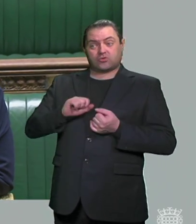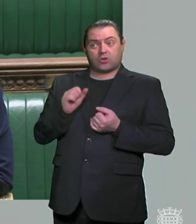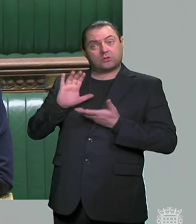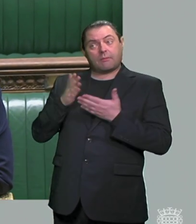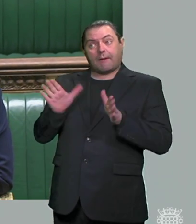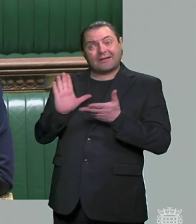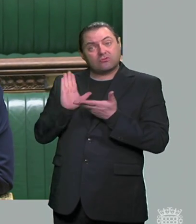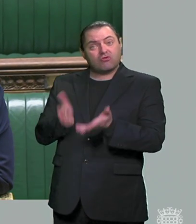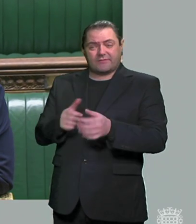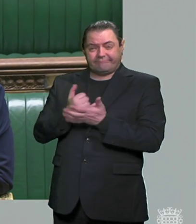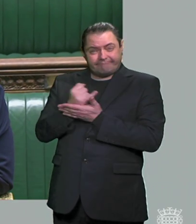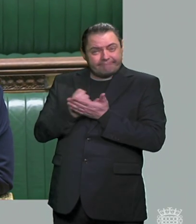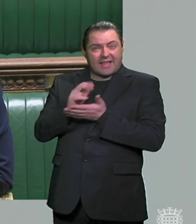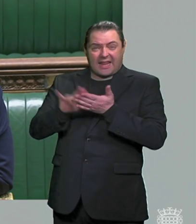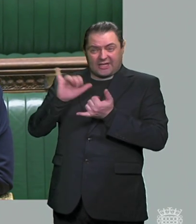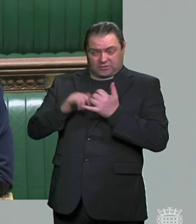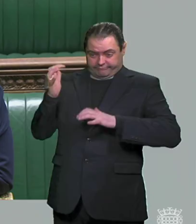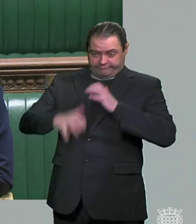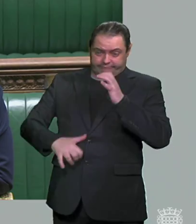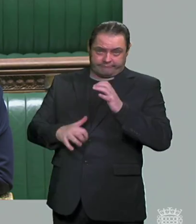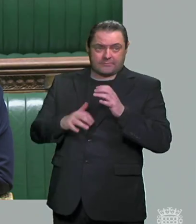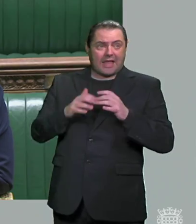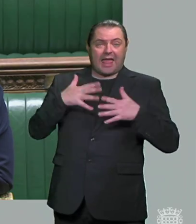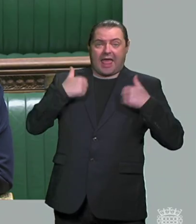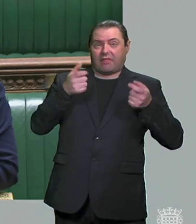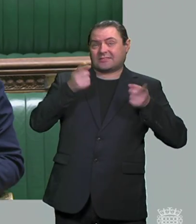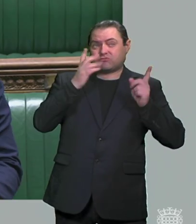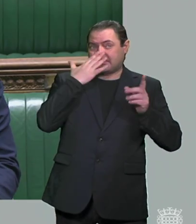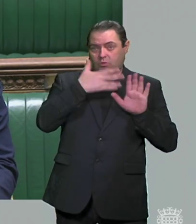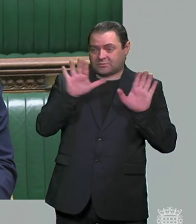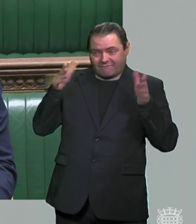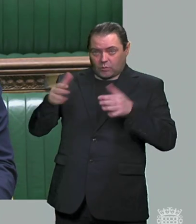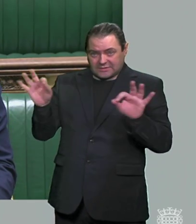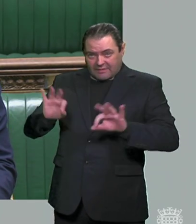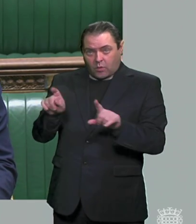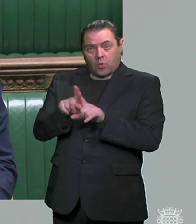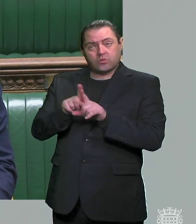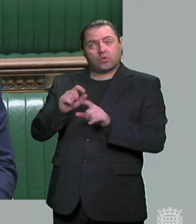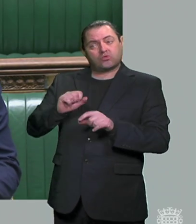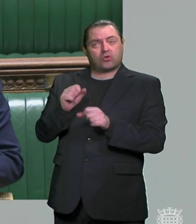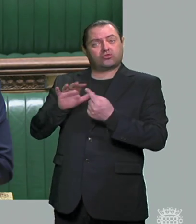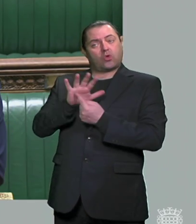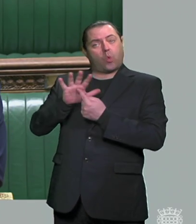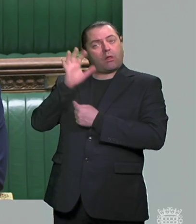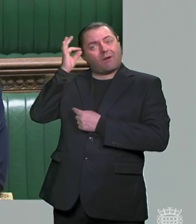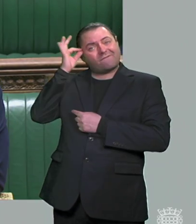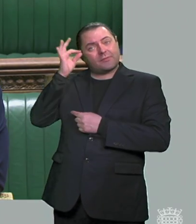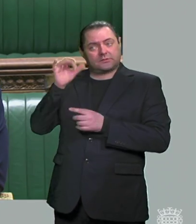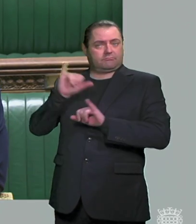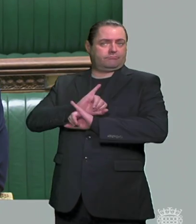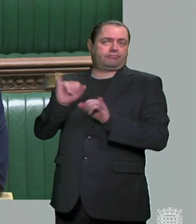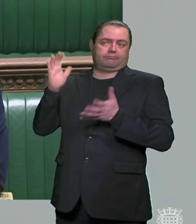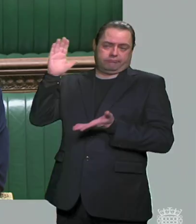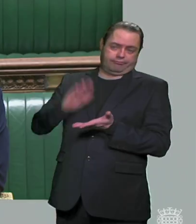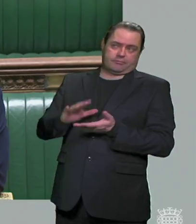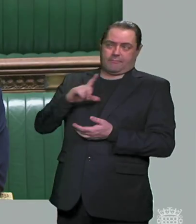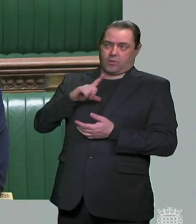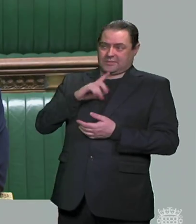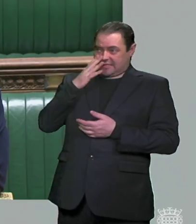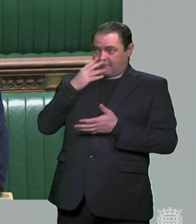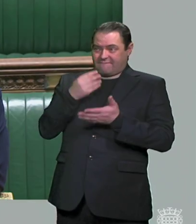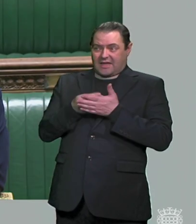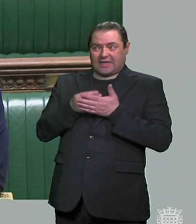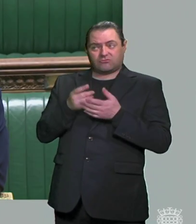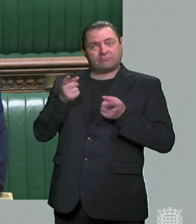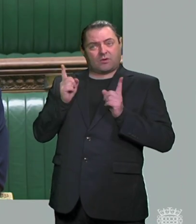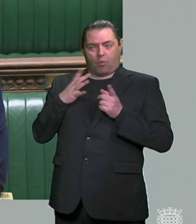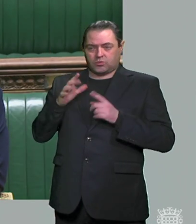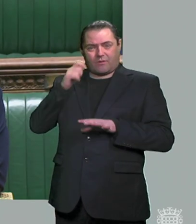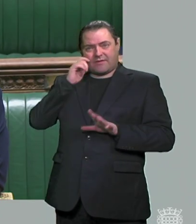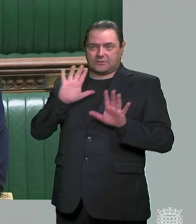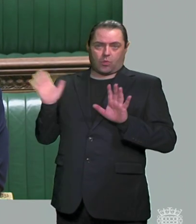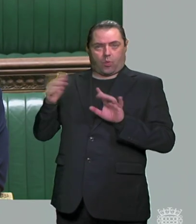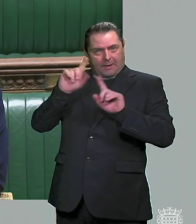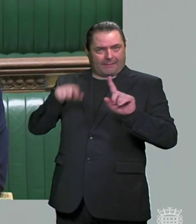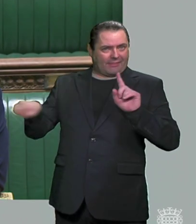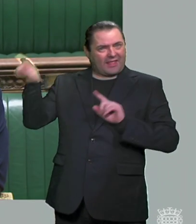The NHS is on its knees while the Cabinet Secretary for Health is focusing on other things and Scottish local government is having its funding decimated again by the Finance Secretary, who is seemingly intent on offending every minority group in Scotland.